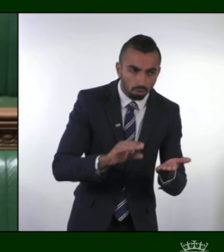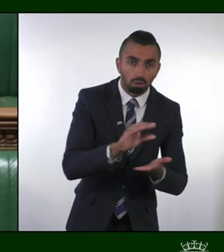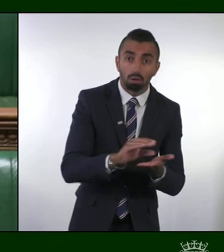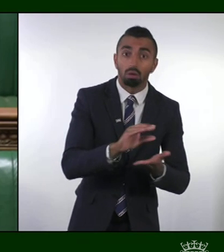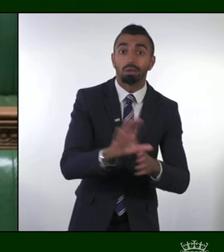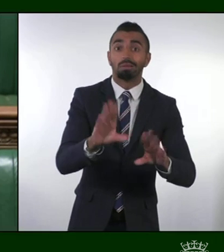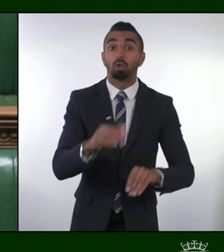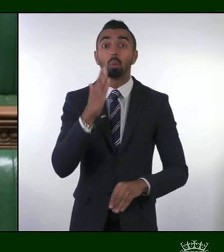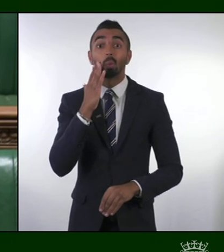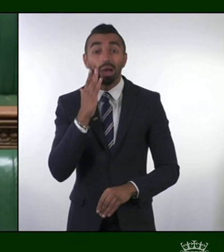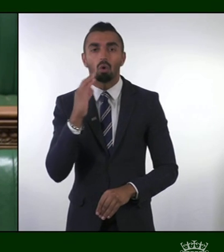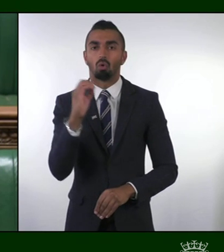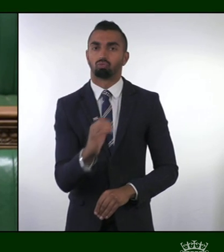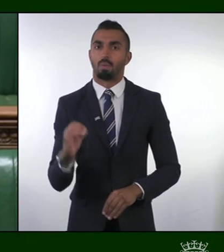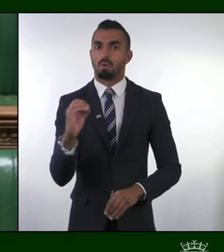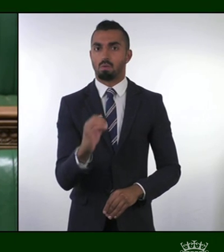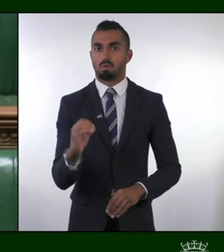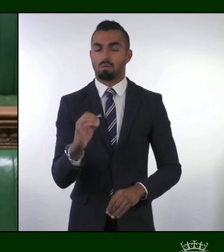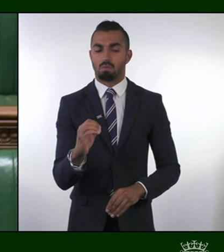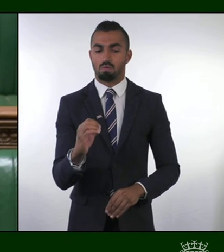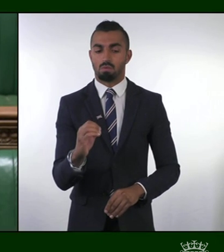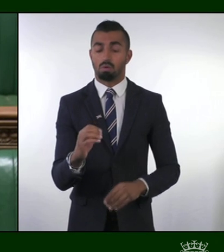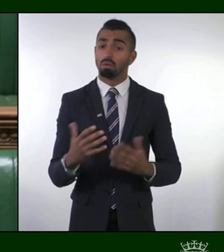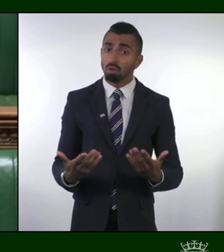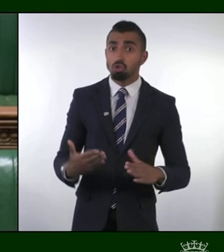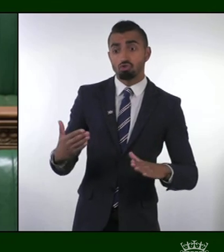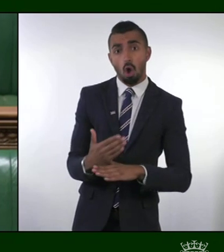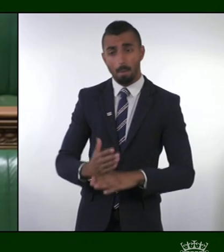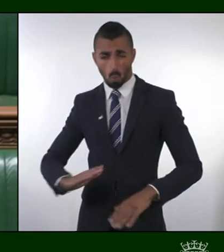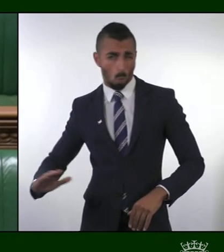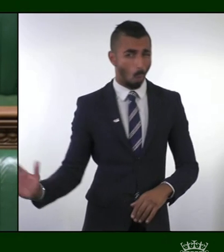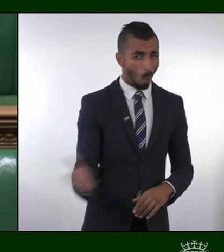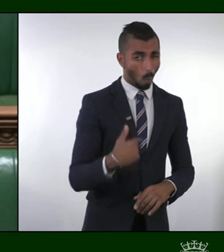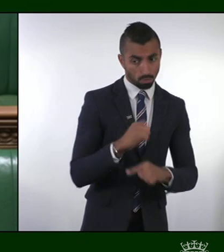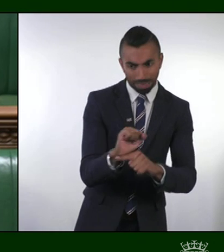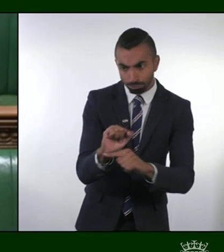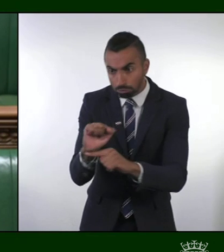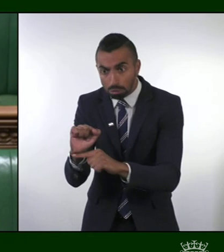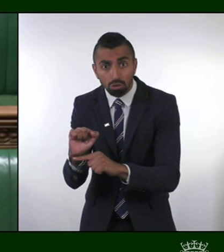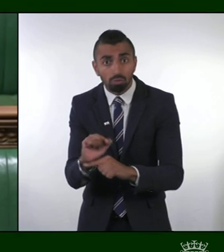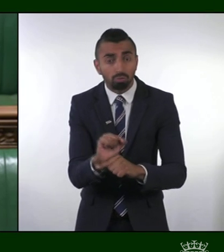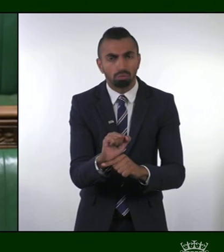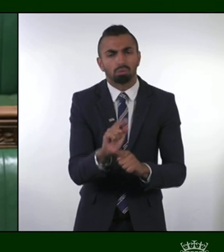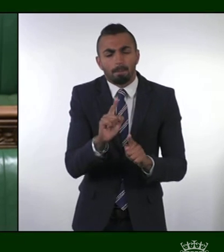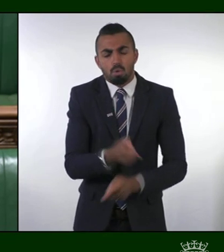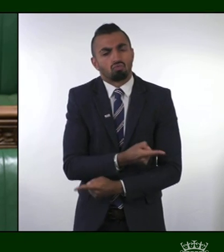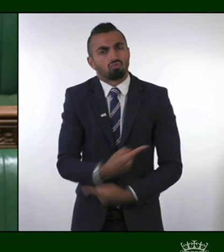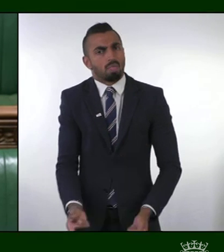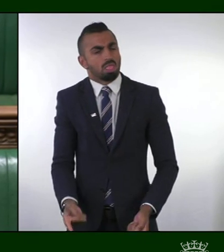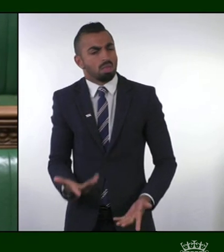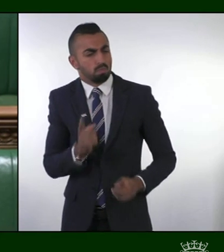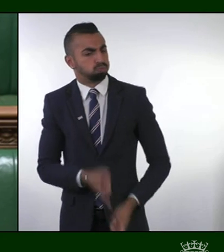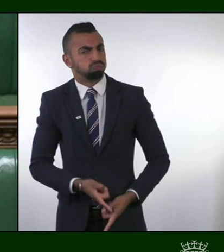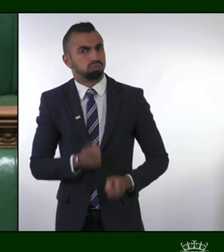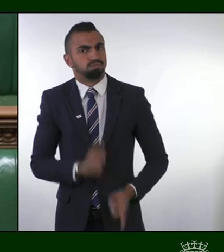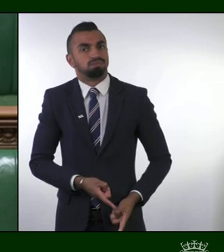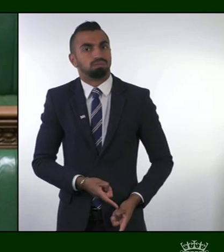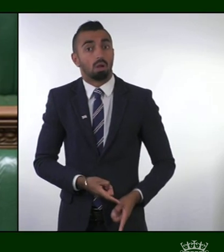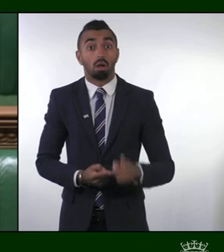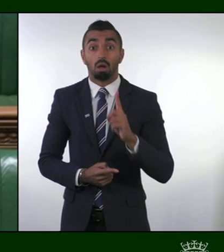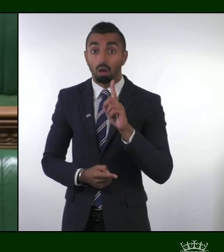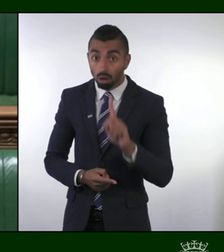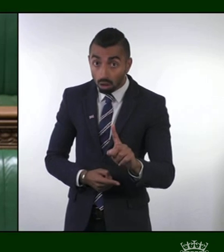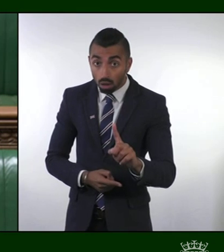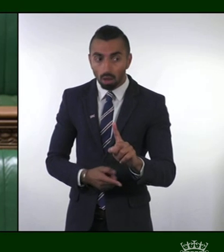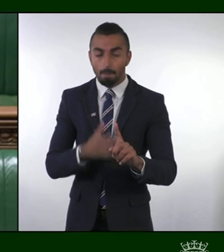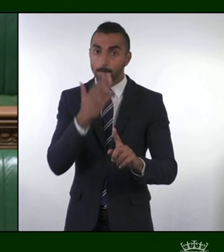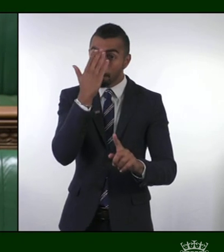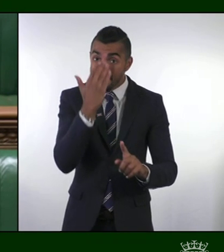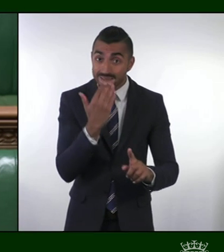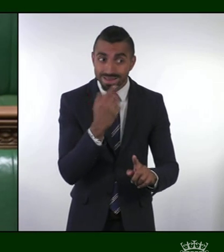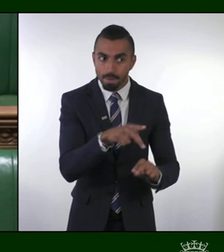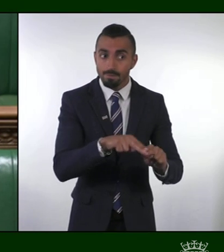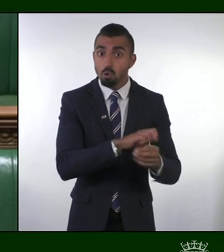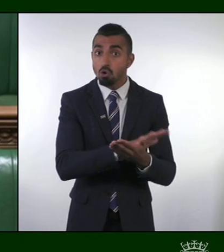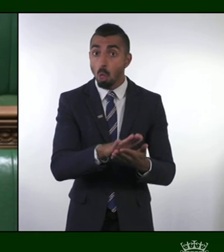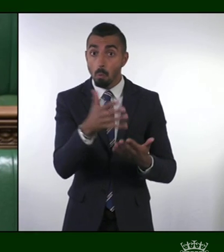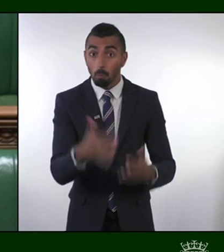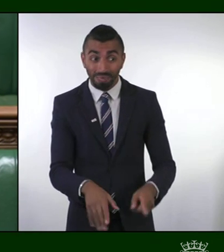While we cannot protect every job, one of the most important things we can do to prevent unemployment is to get as many people as possible from furlough back to their jobs.